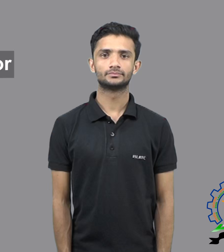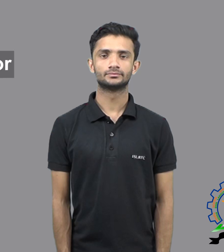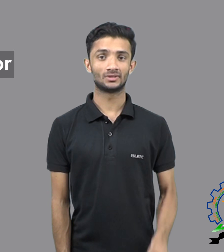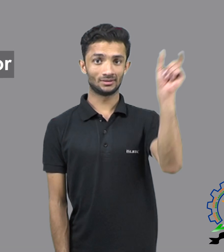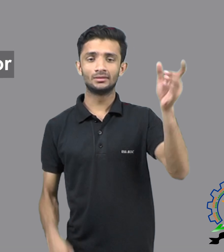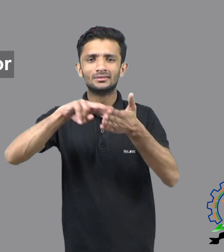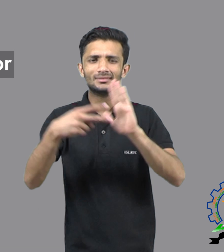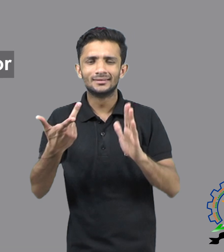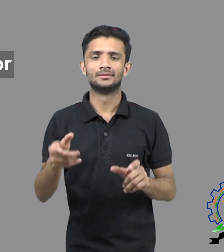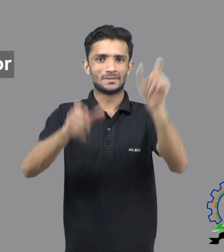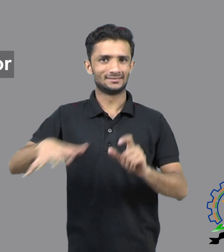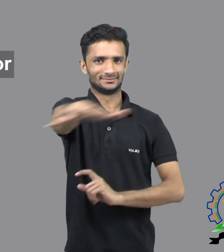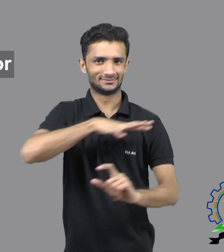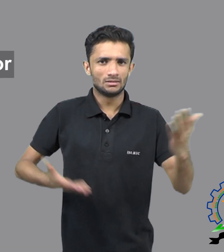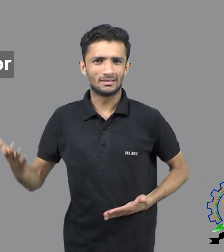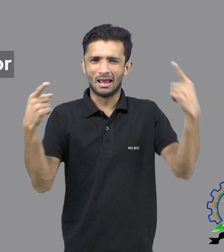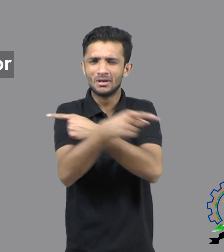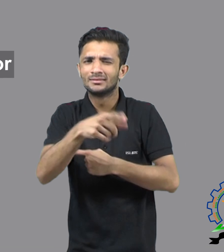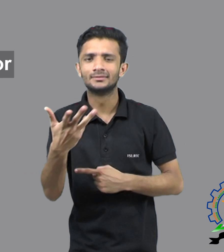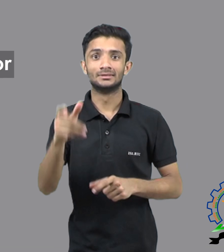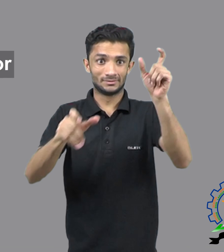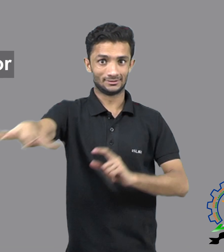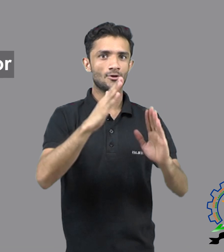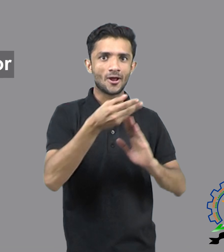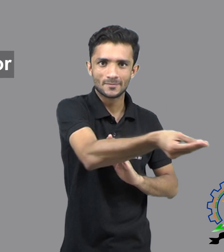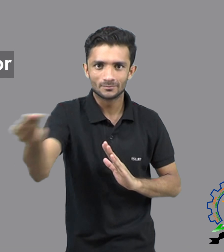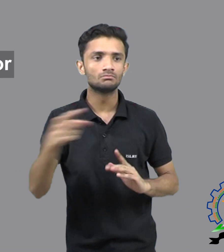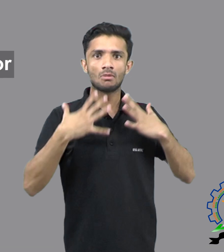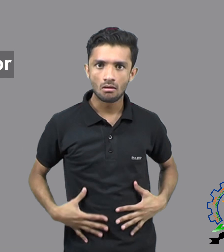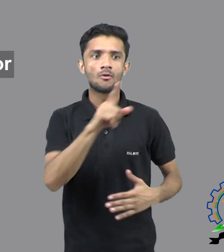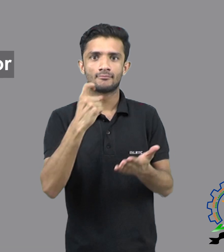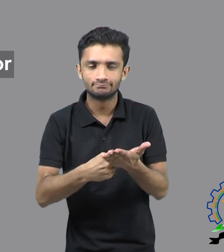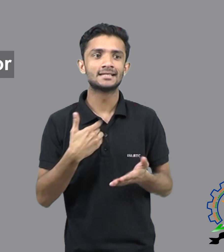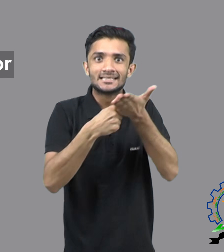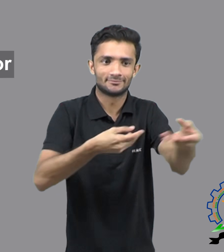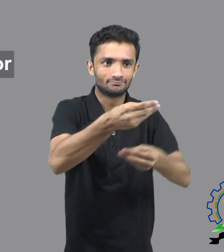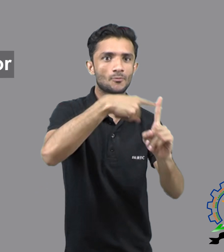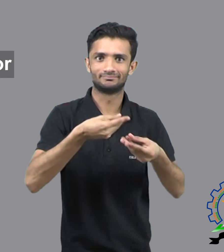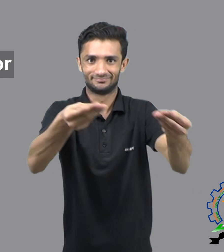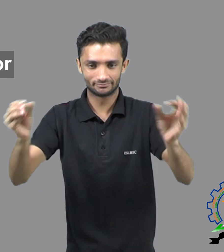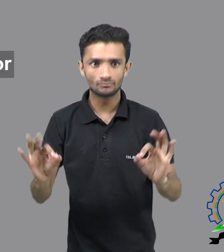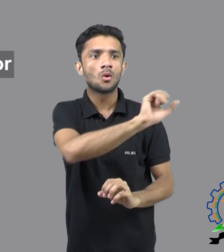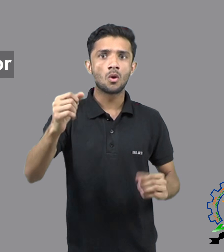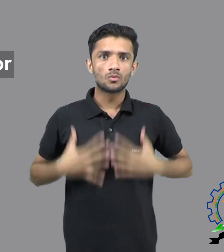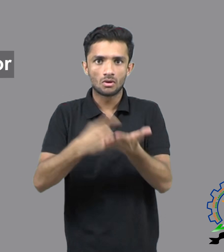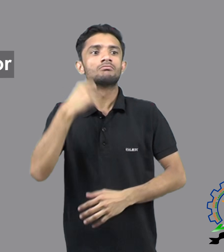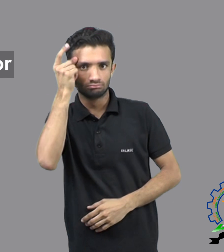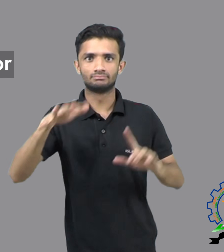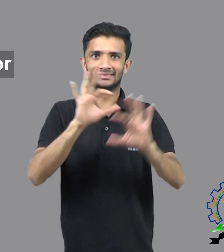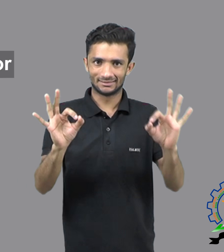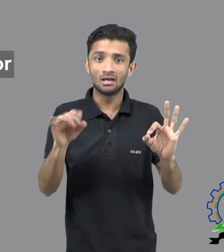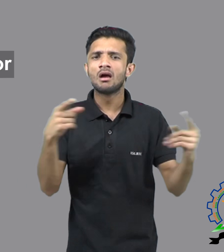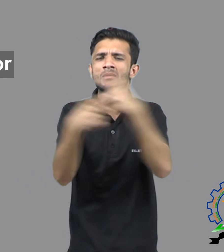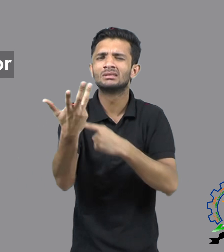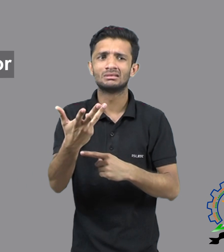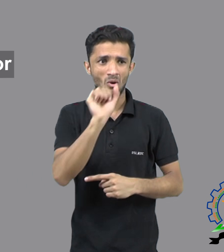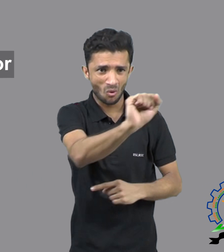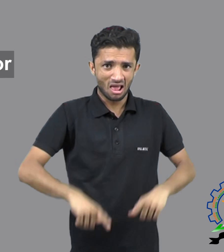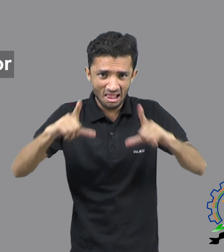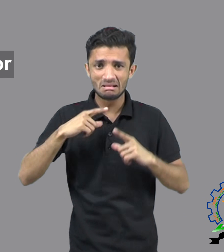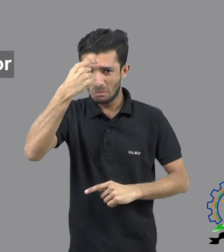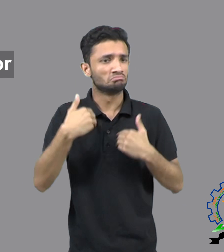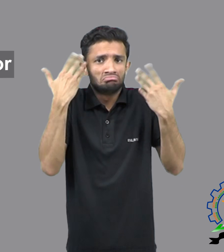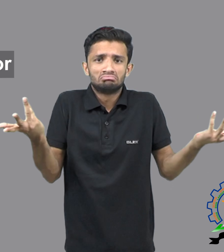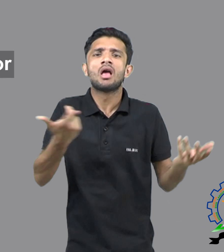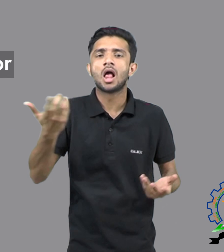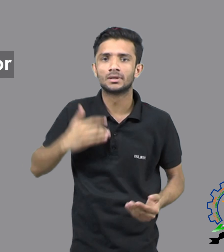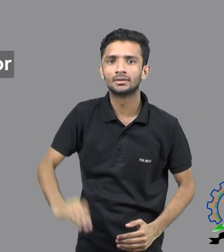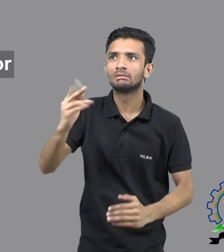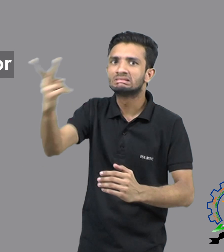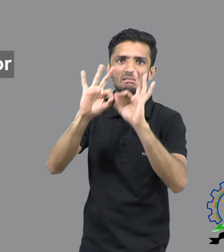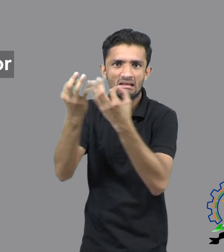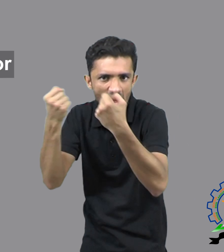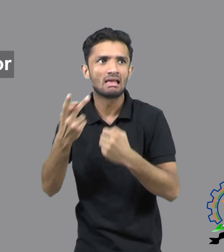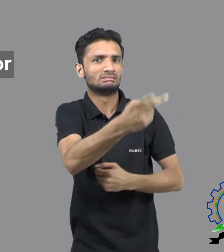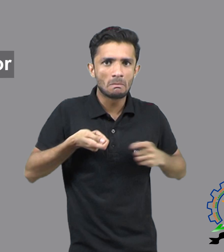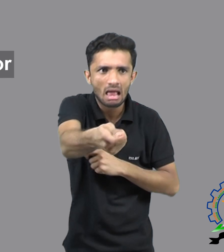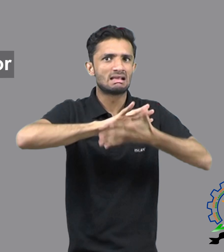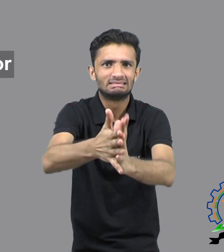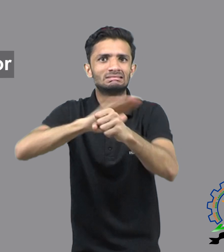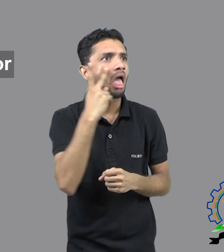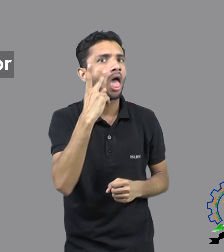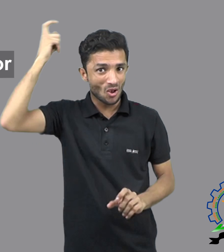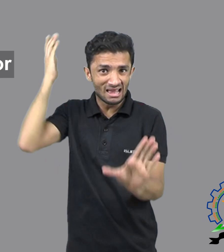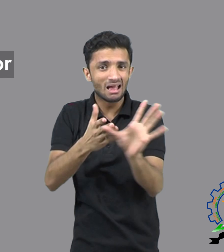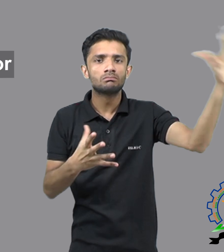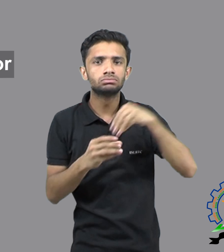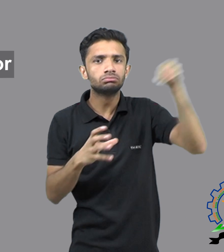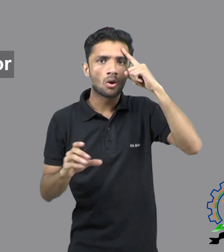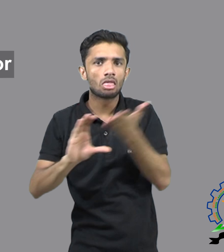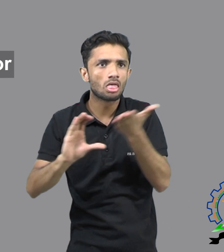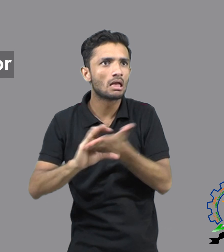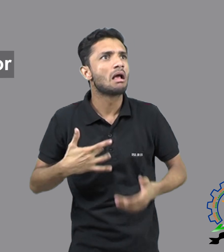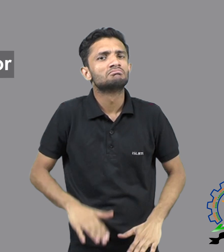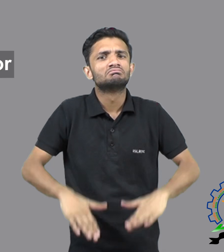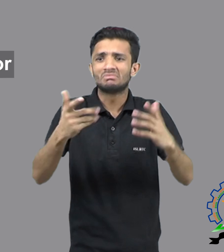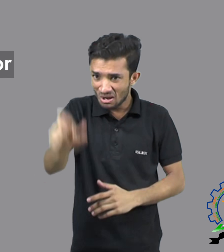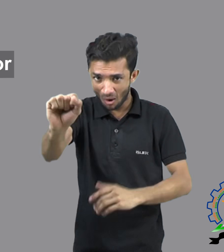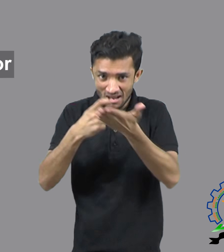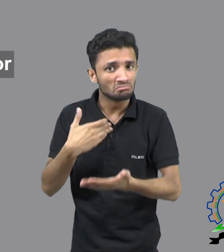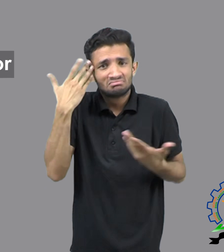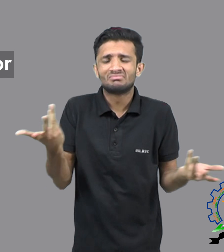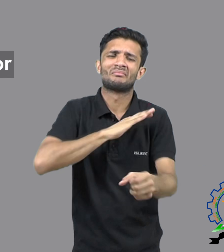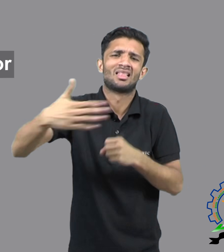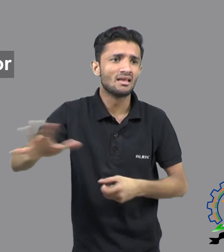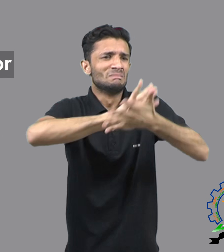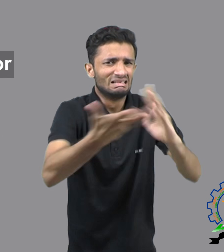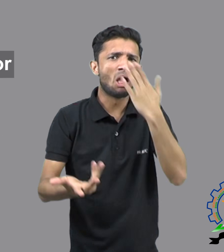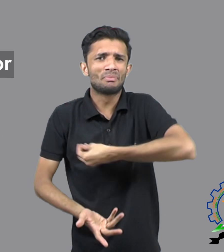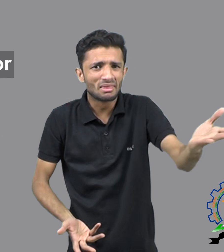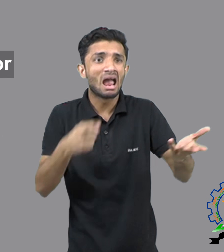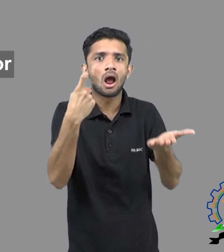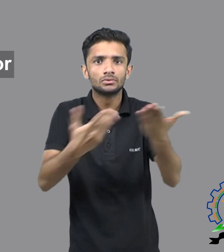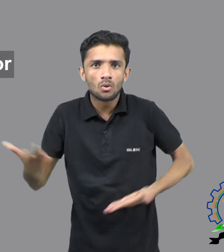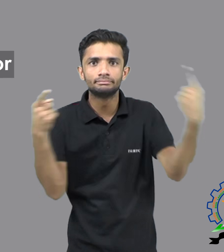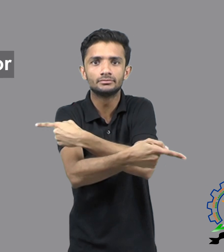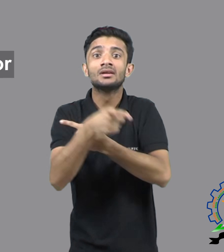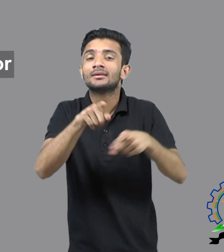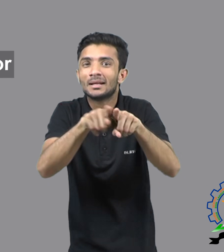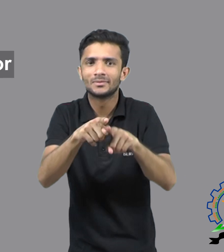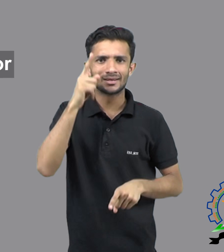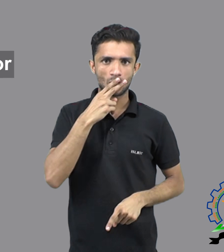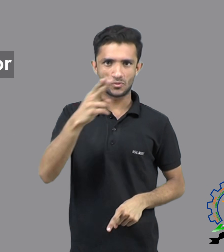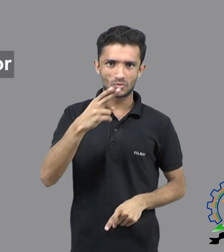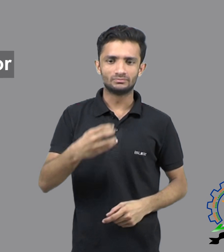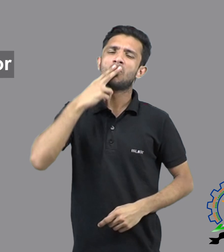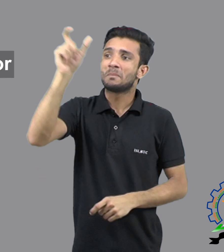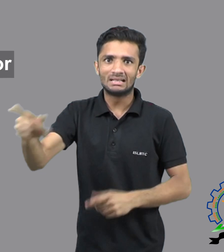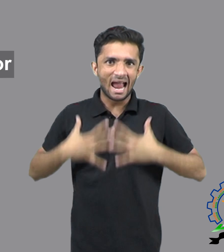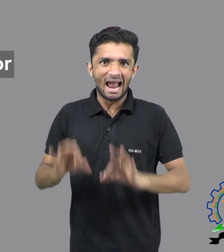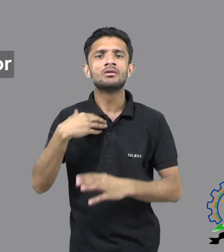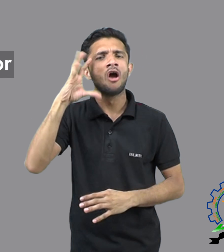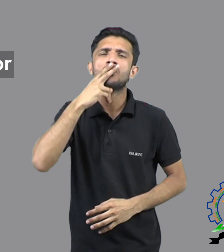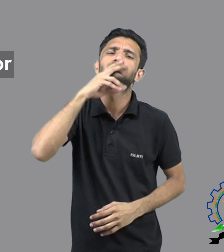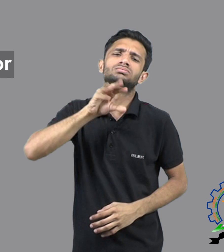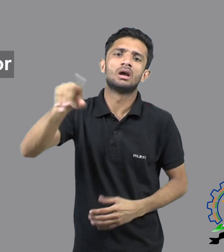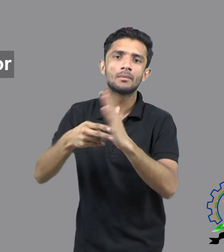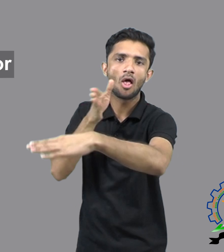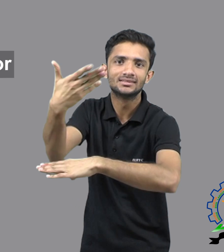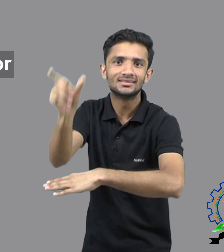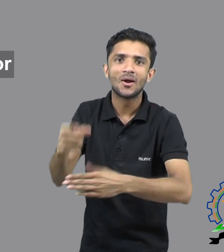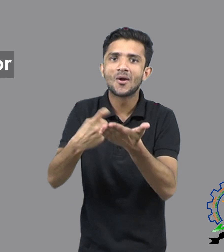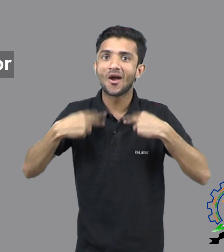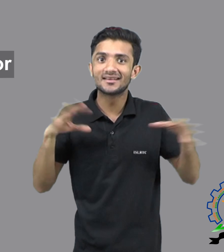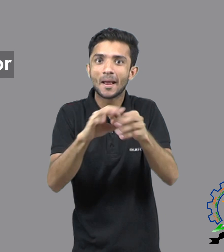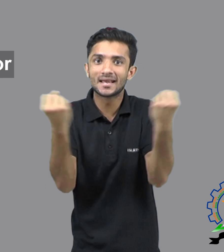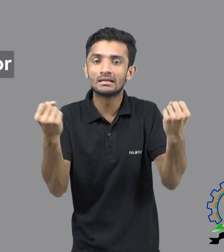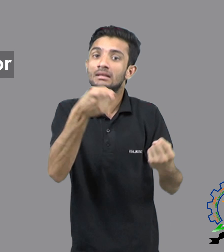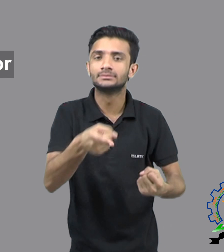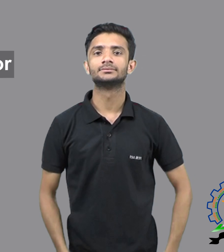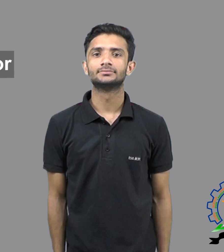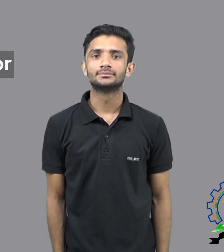Anti-social Behavior